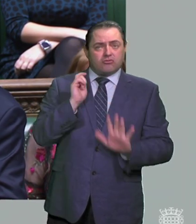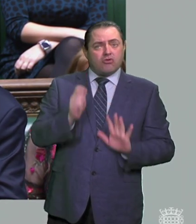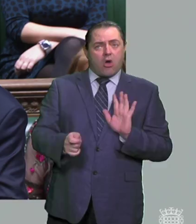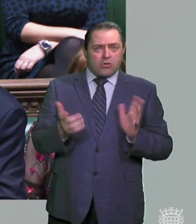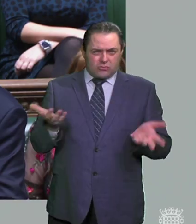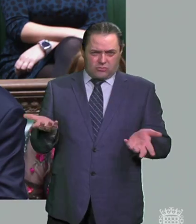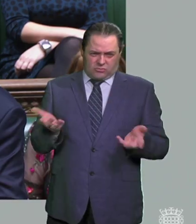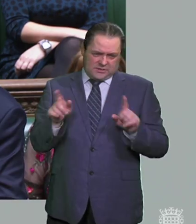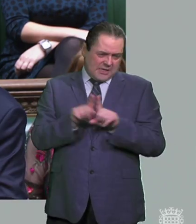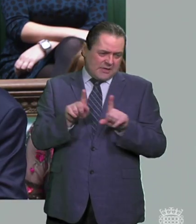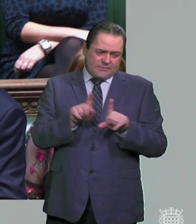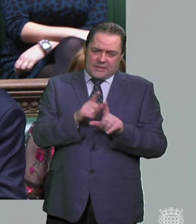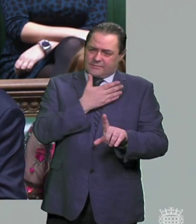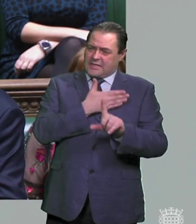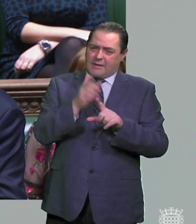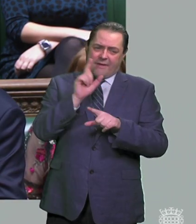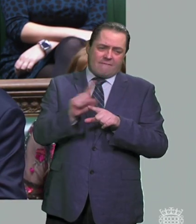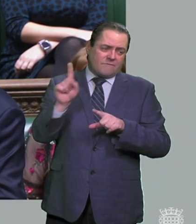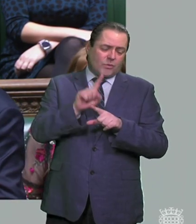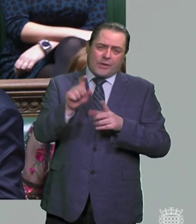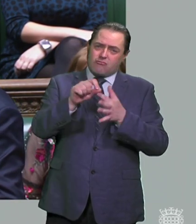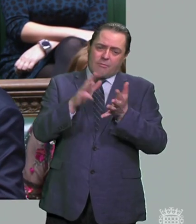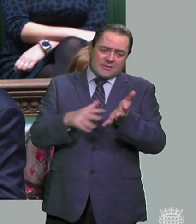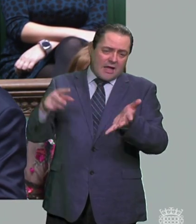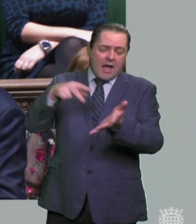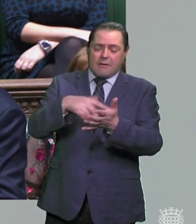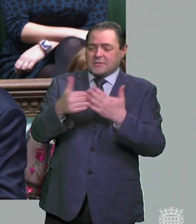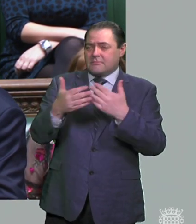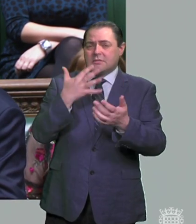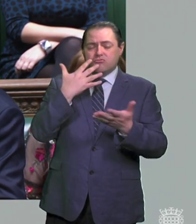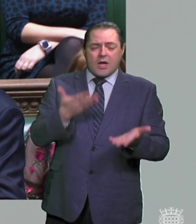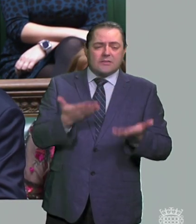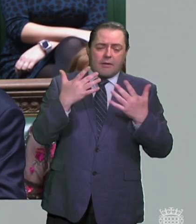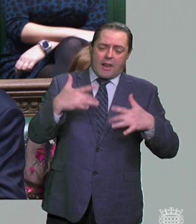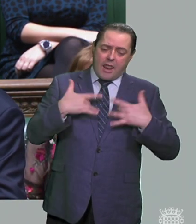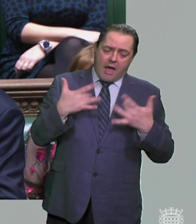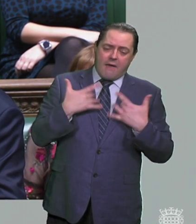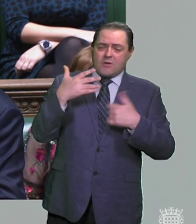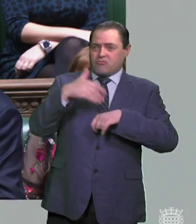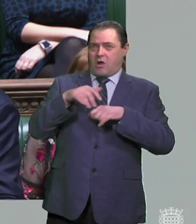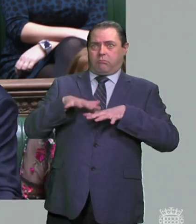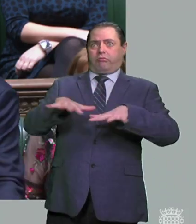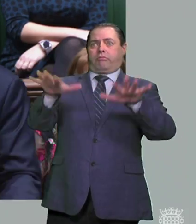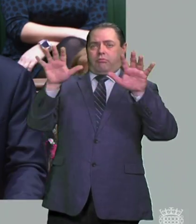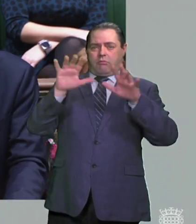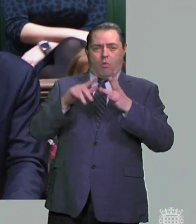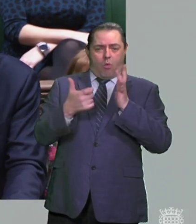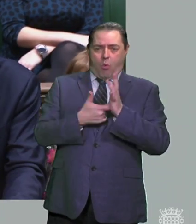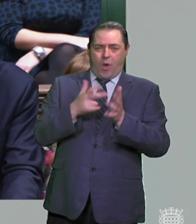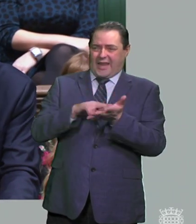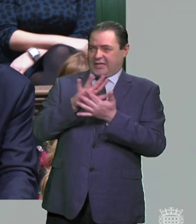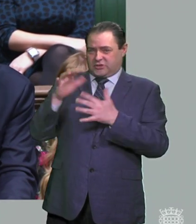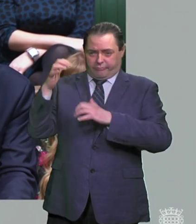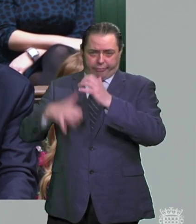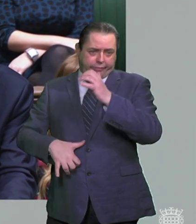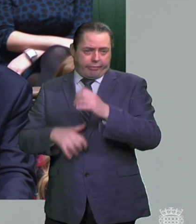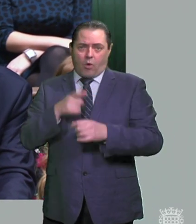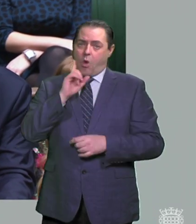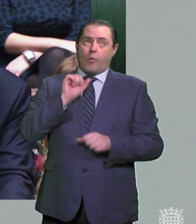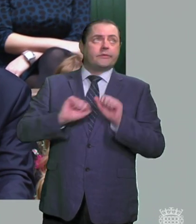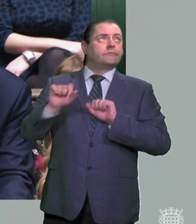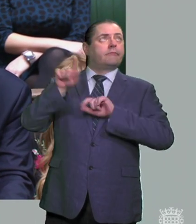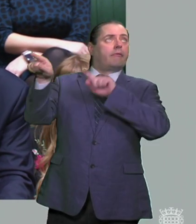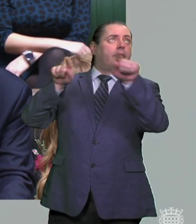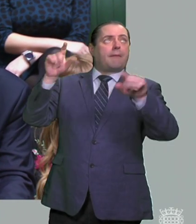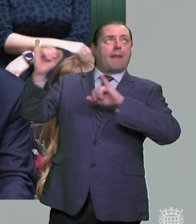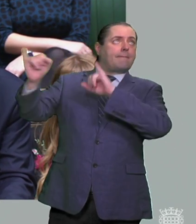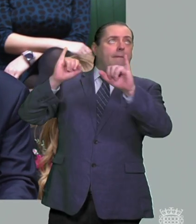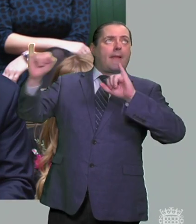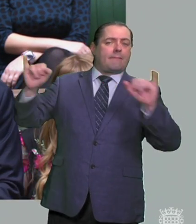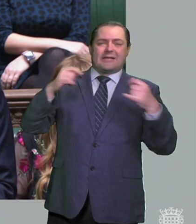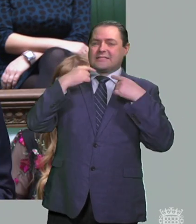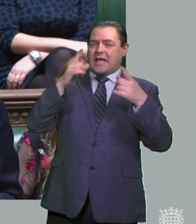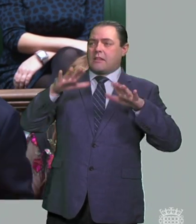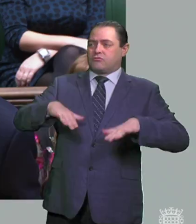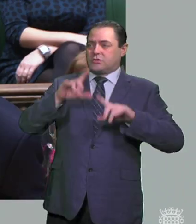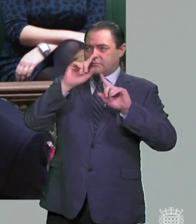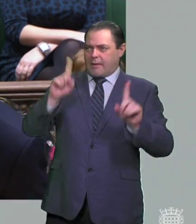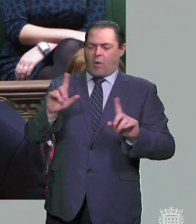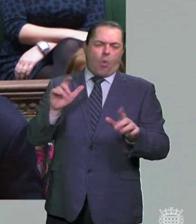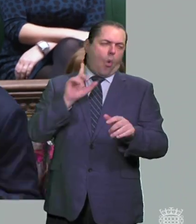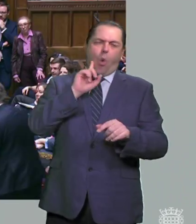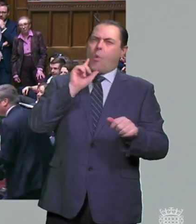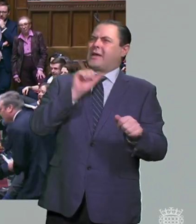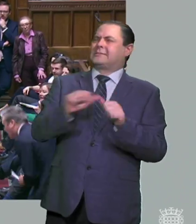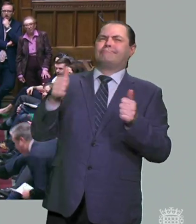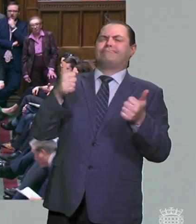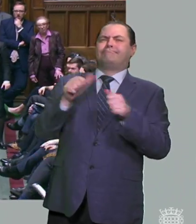It is the same every week from the Prime Minister: whether it is the cost of living crisis, crime running out of control or the state of the NHS, why is his answer always to tell the British people they have never had it so good?